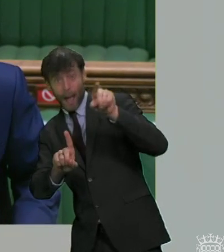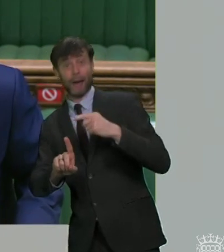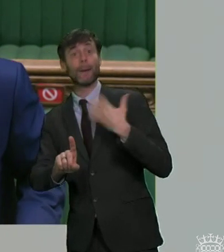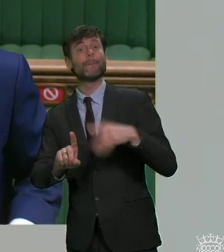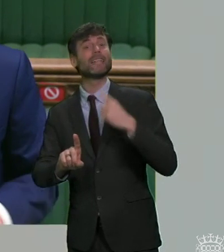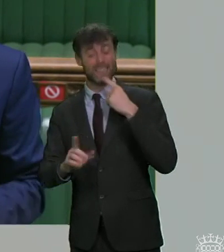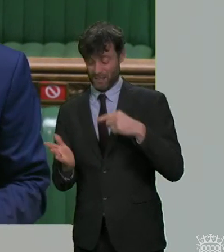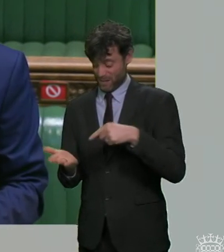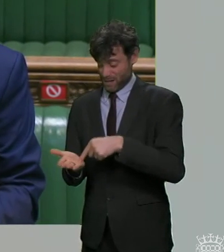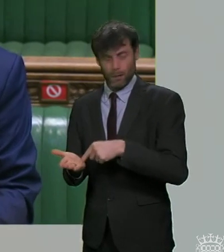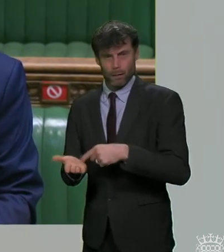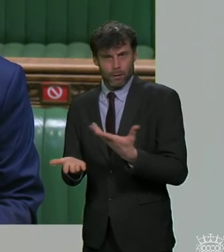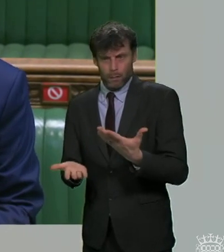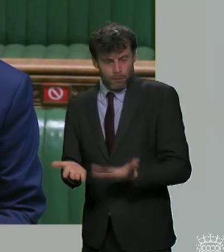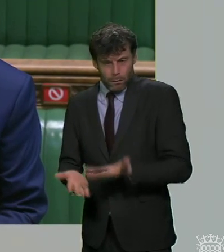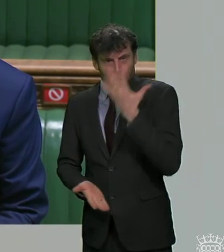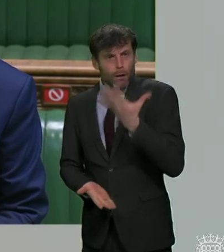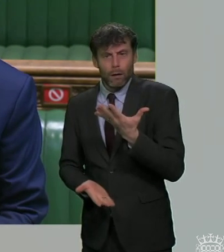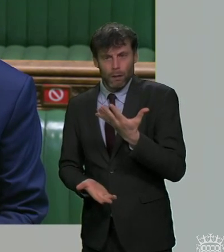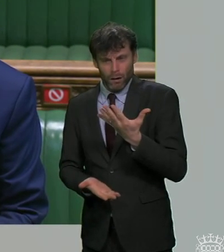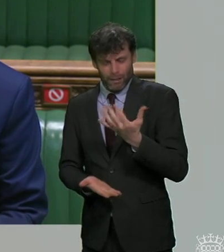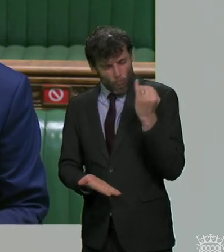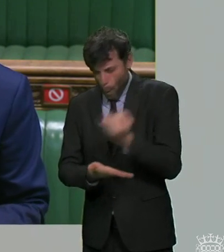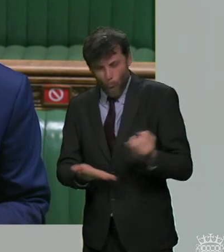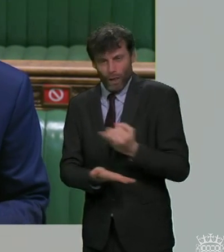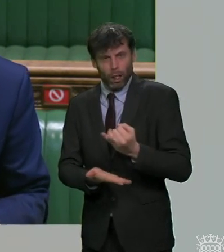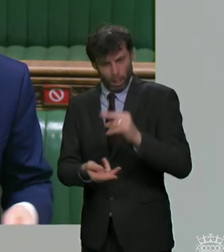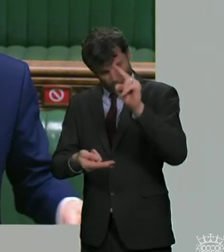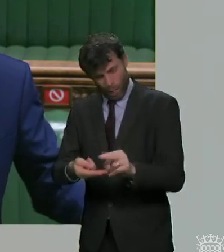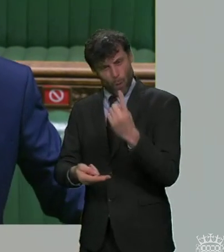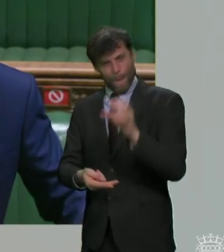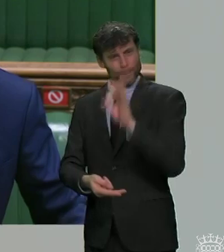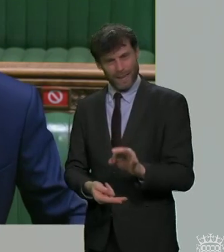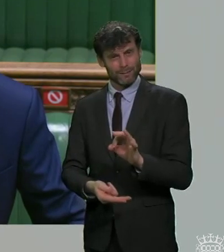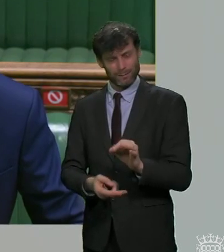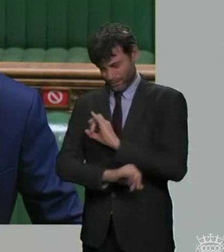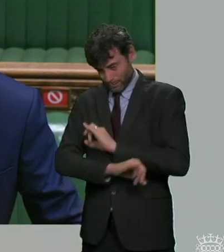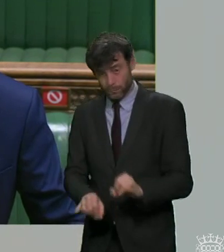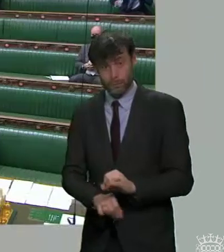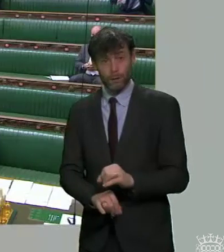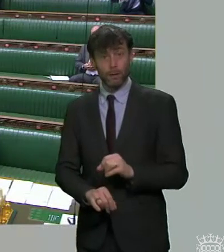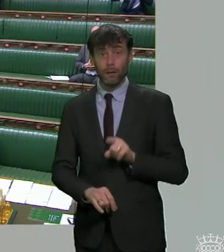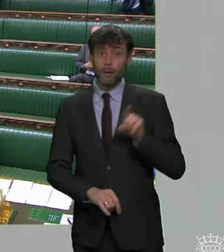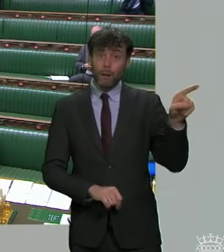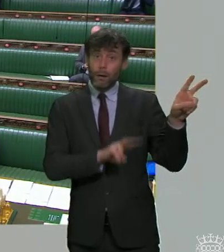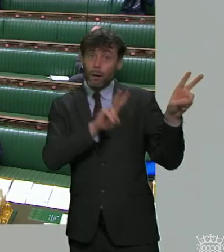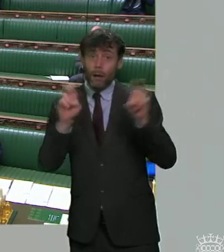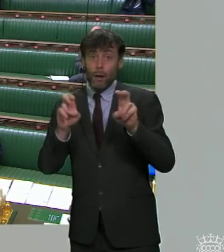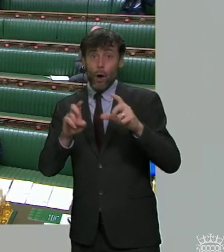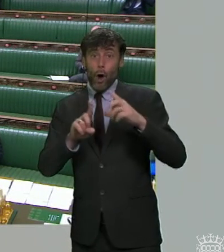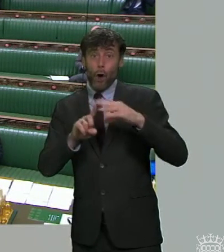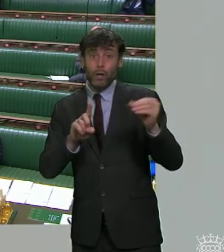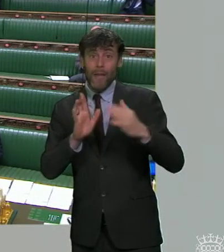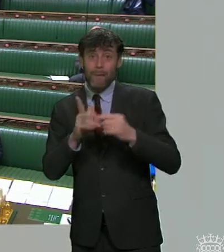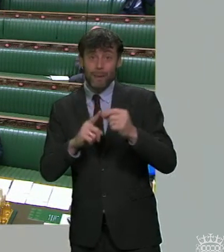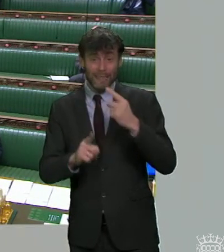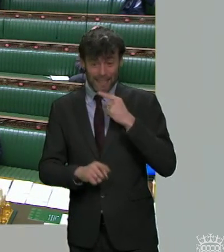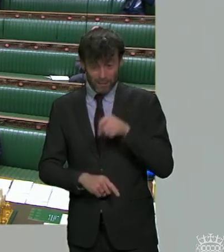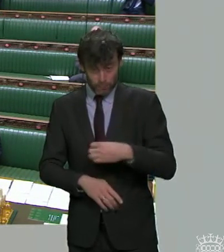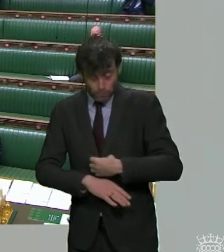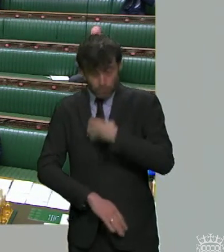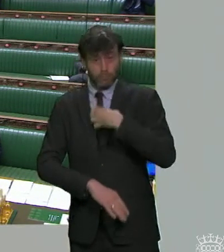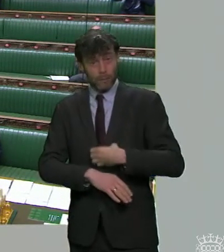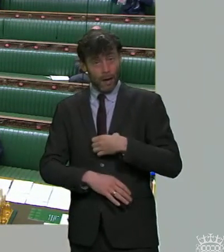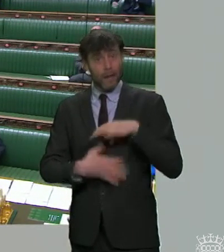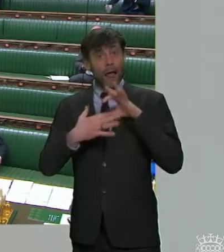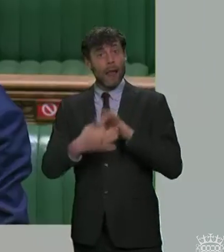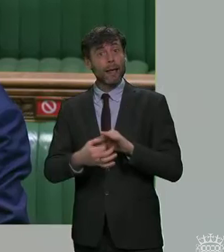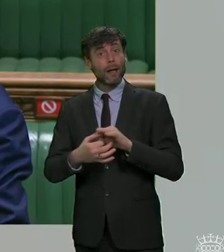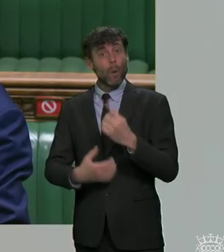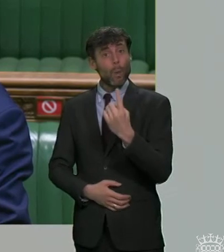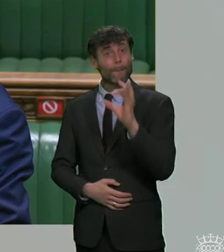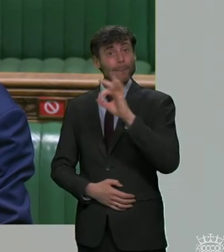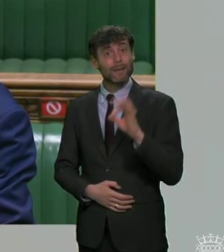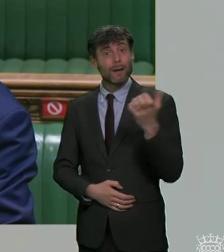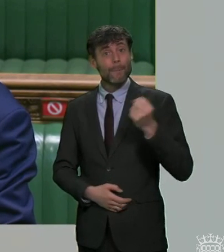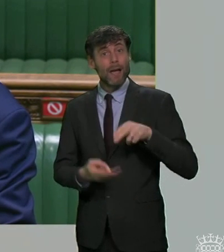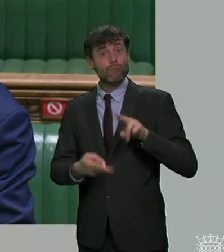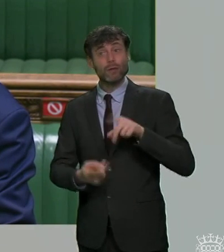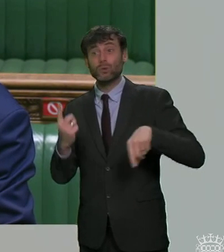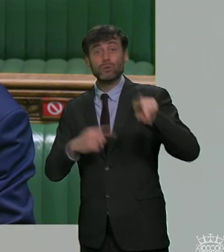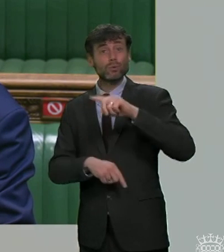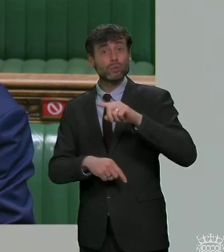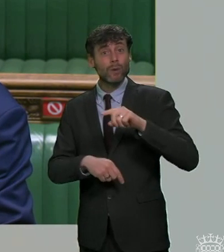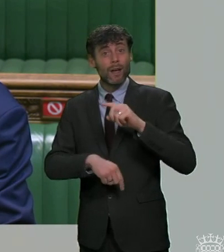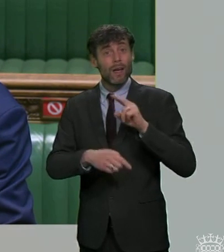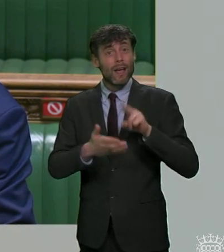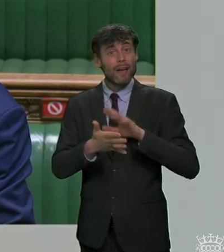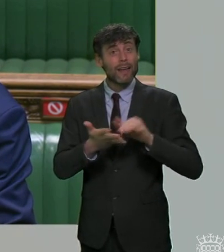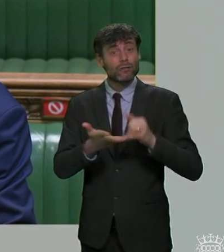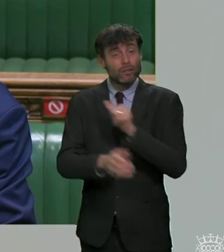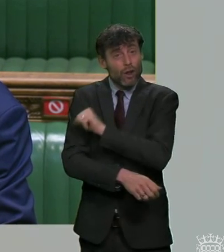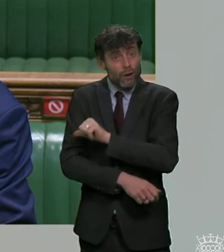“It’s inept.” “It’s unacceptable.” “It’s pathetic.” These are Conservative MPs talking about the Prime Minister’s pay cut for nurses, and that was before his answers today.